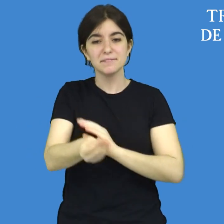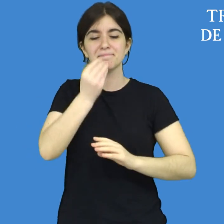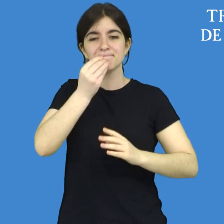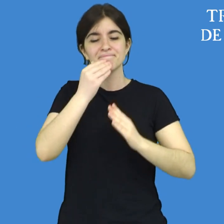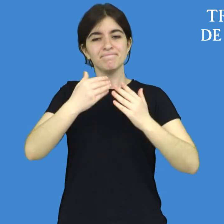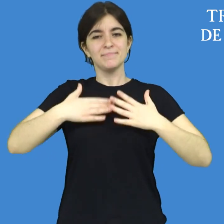comer